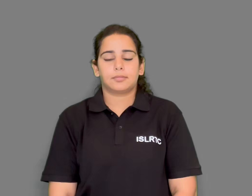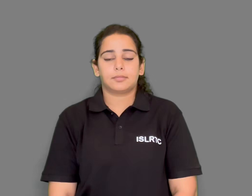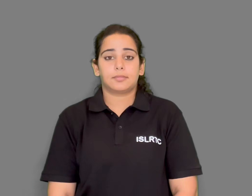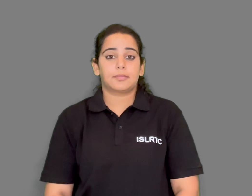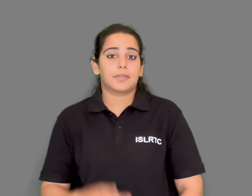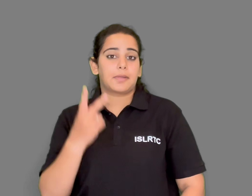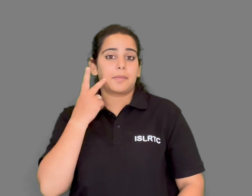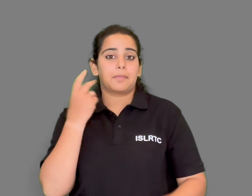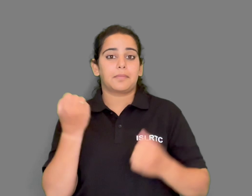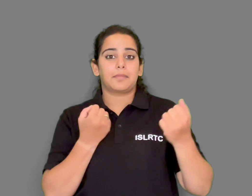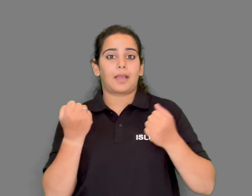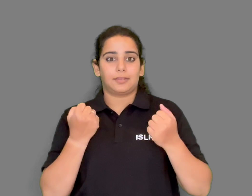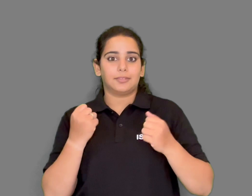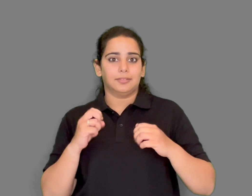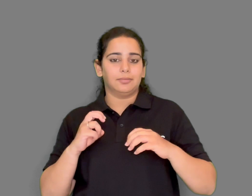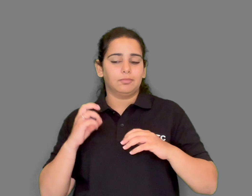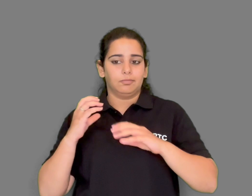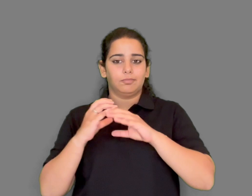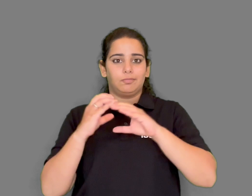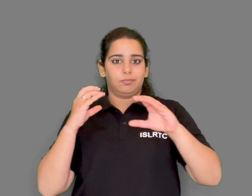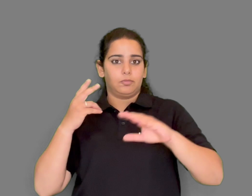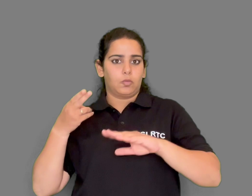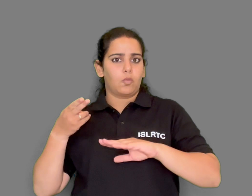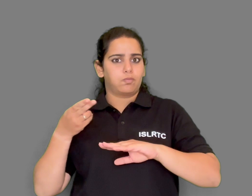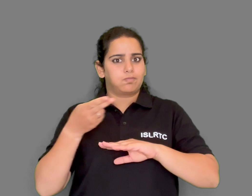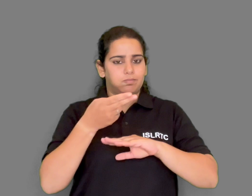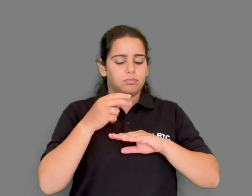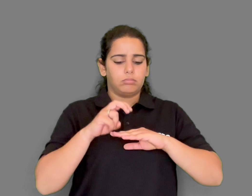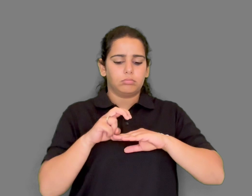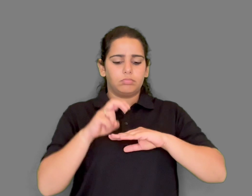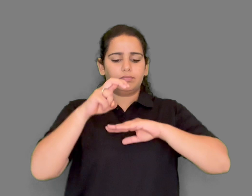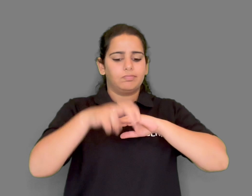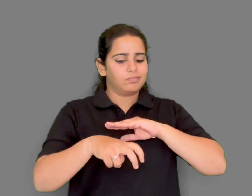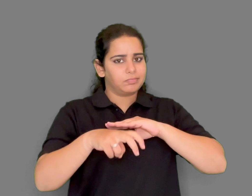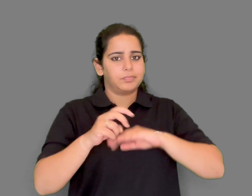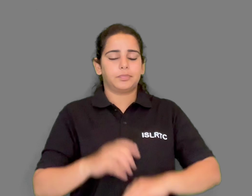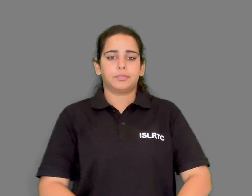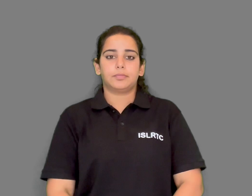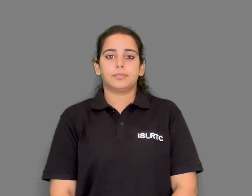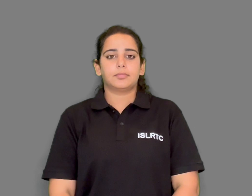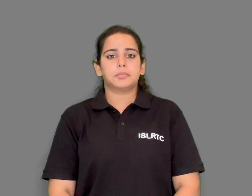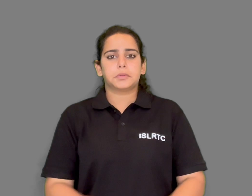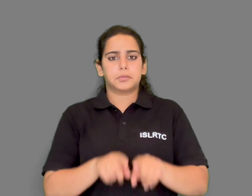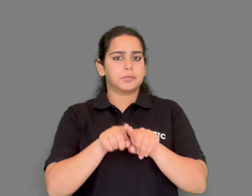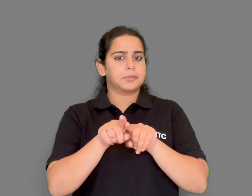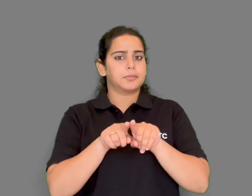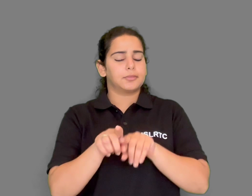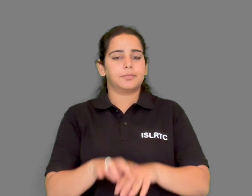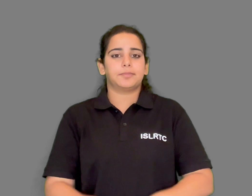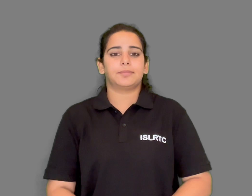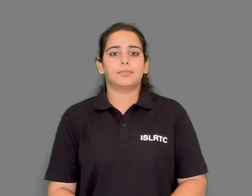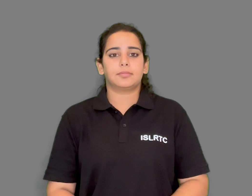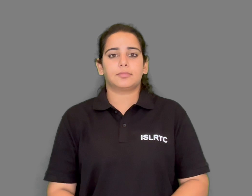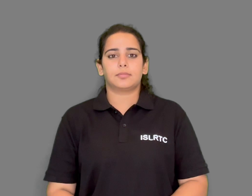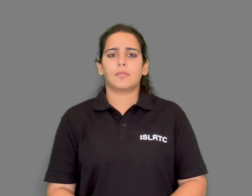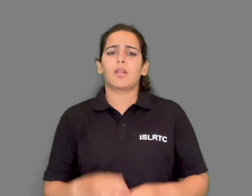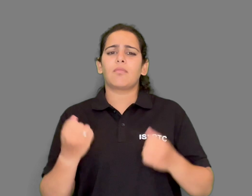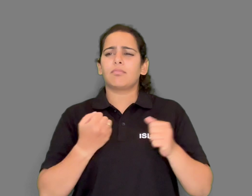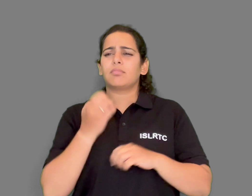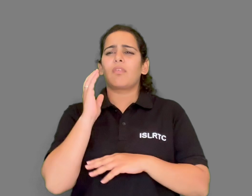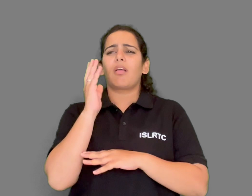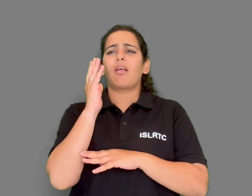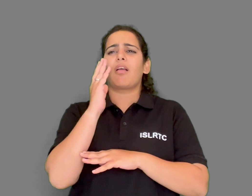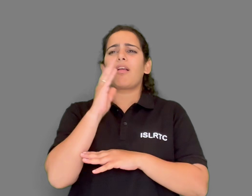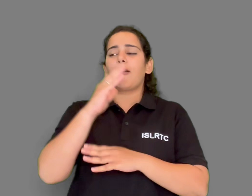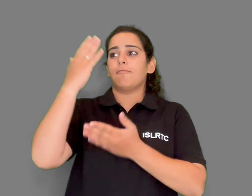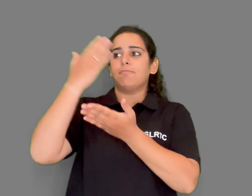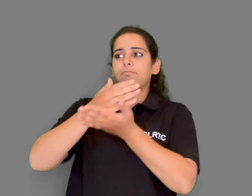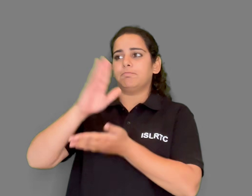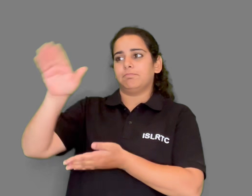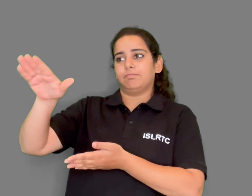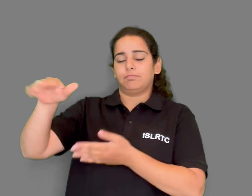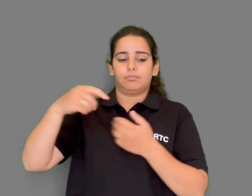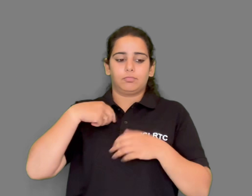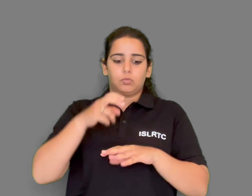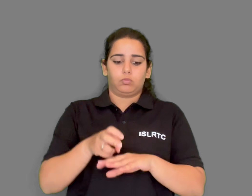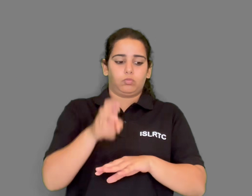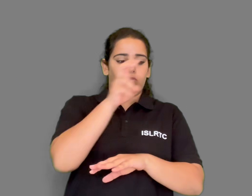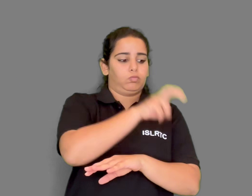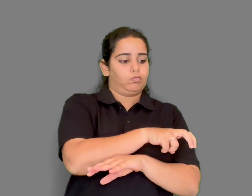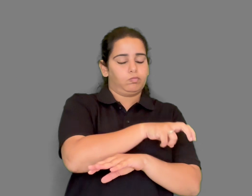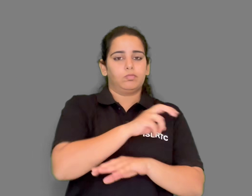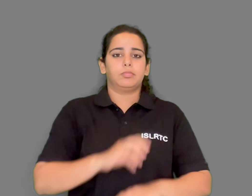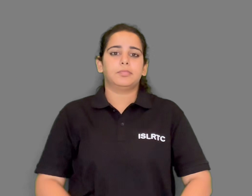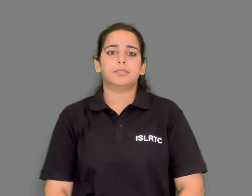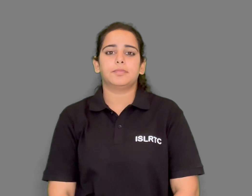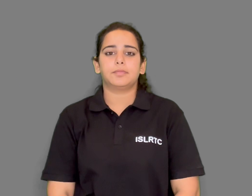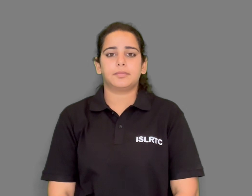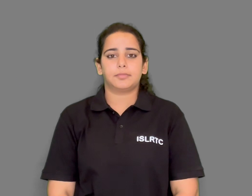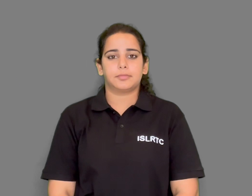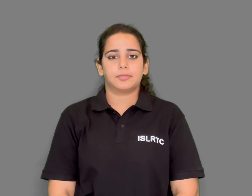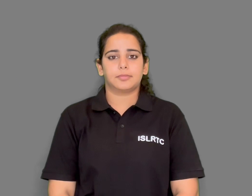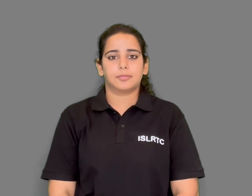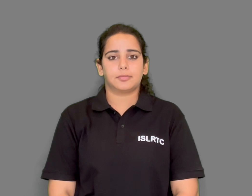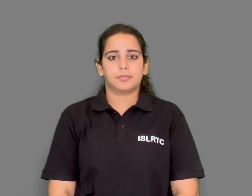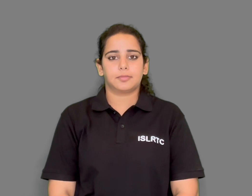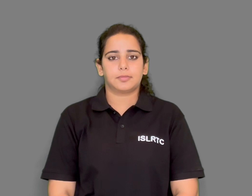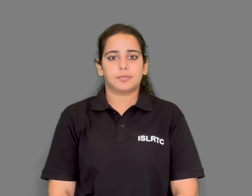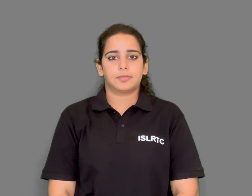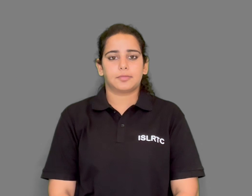Get Off